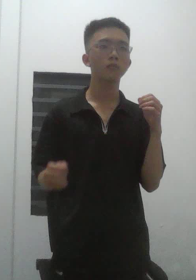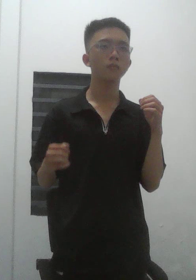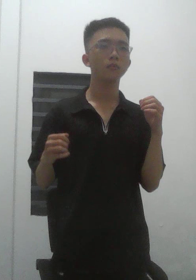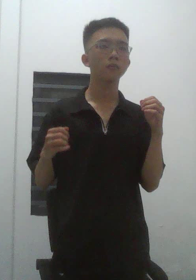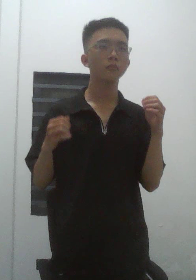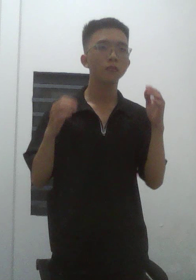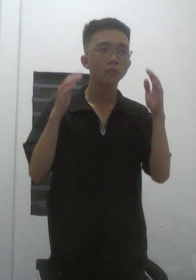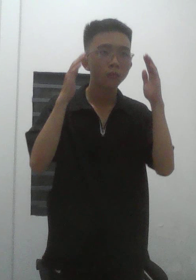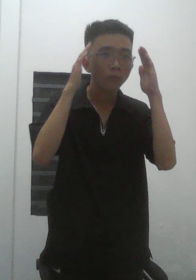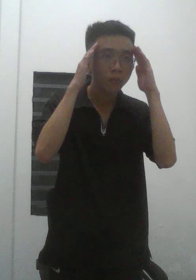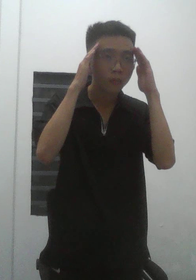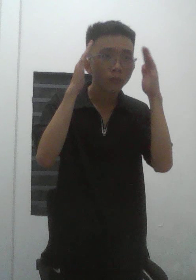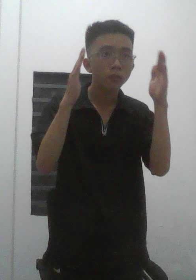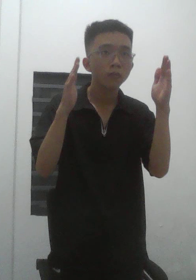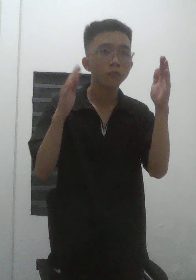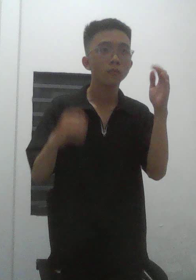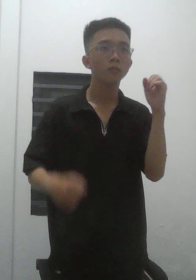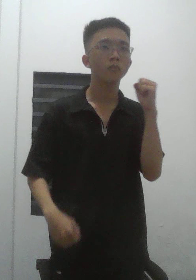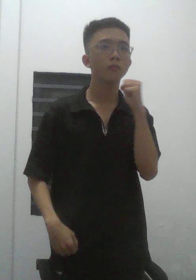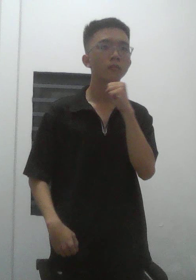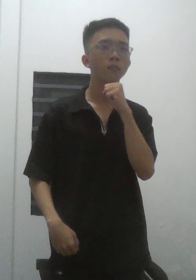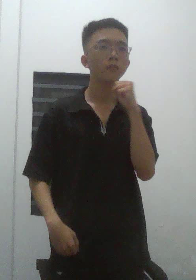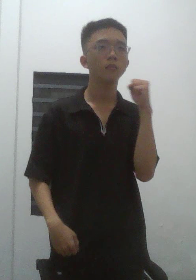khong quan tam